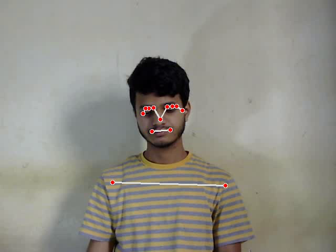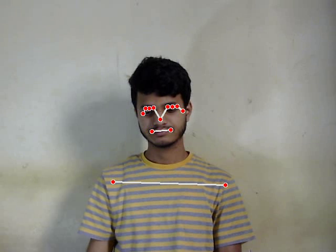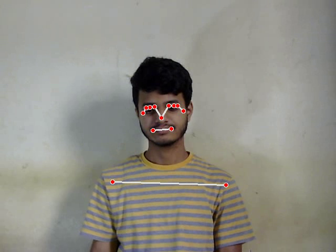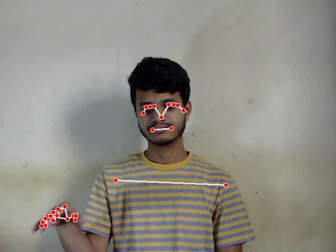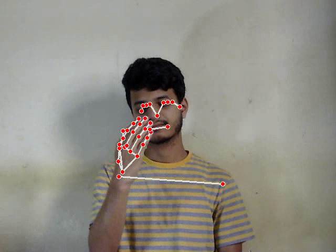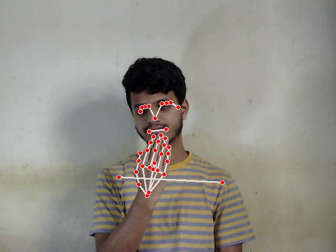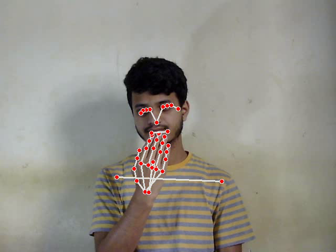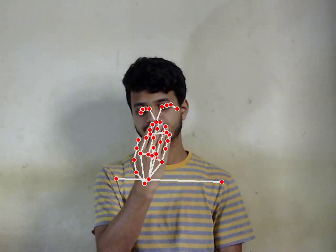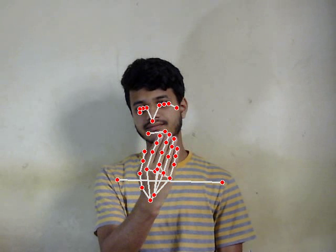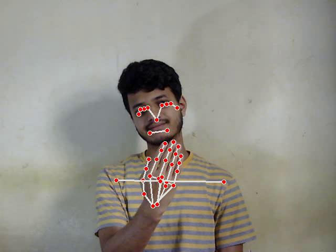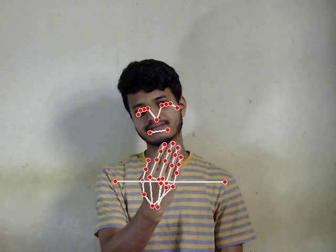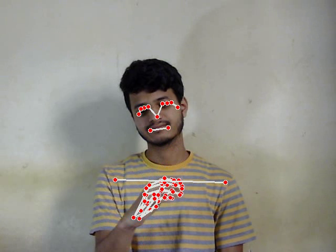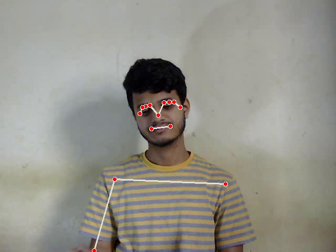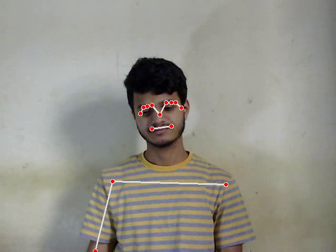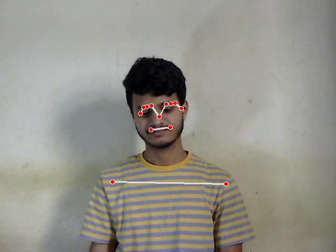thank you